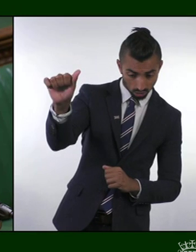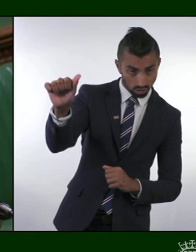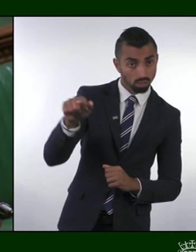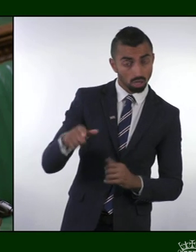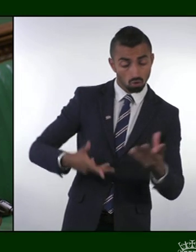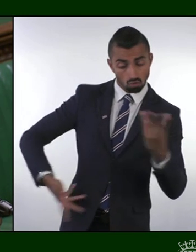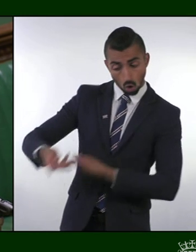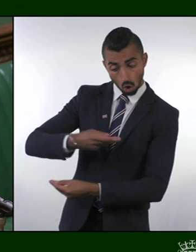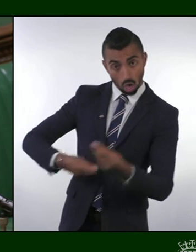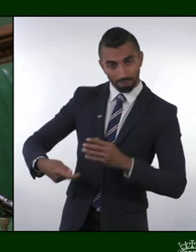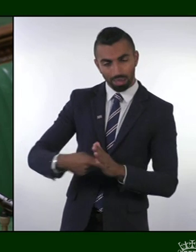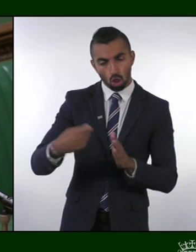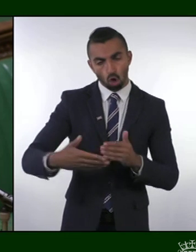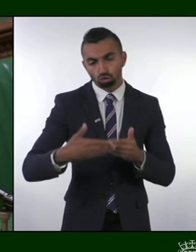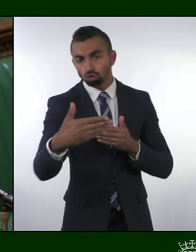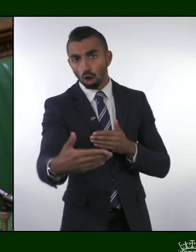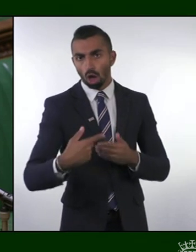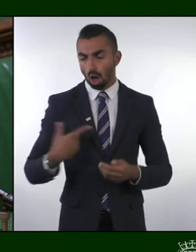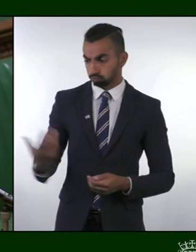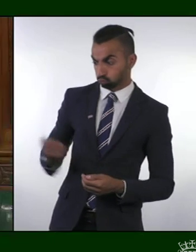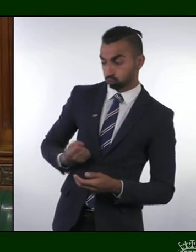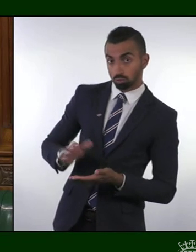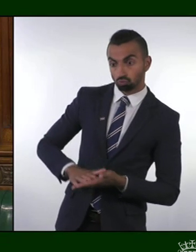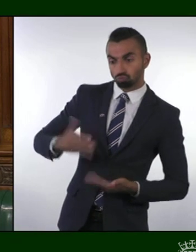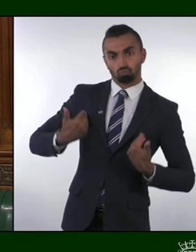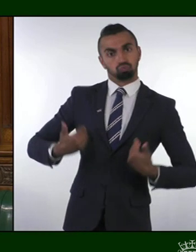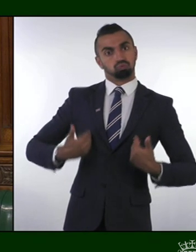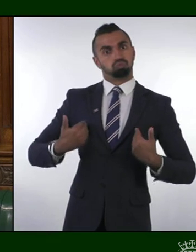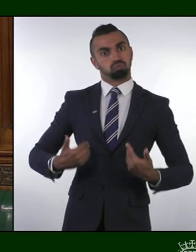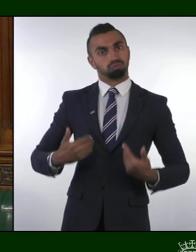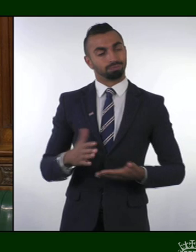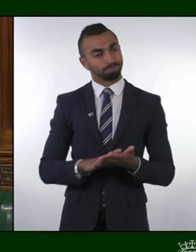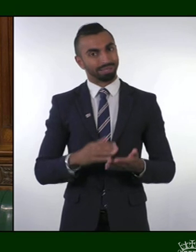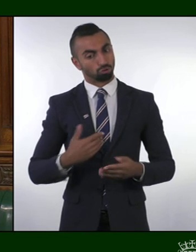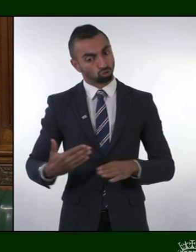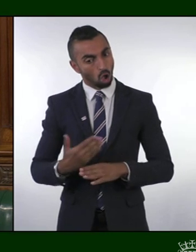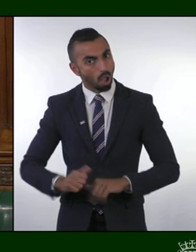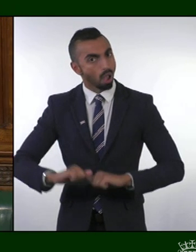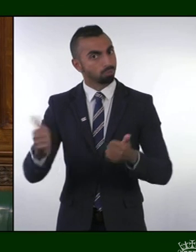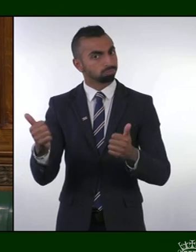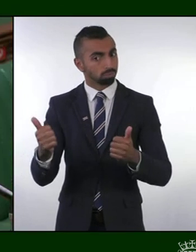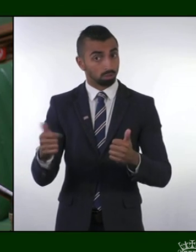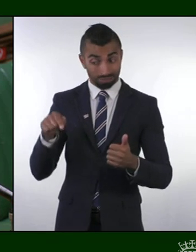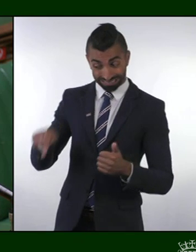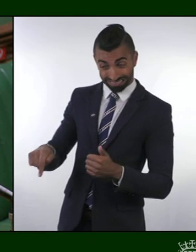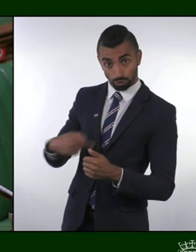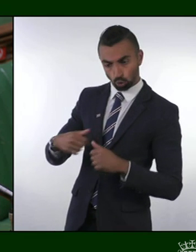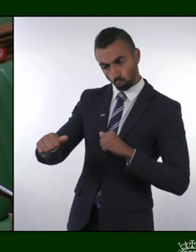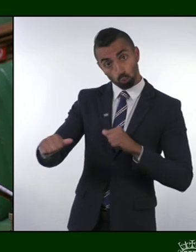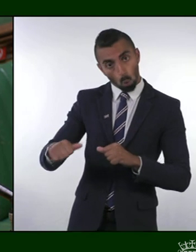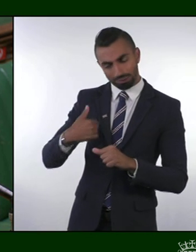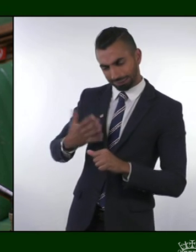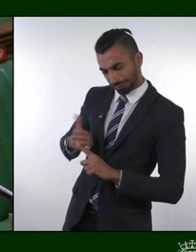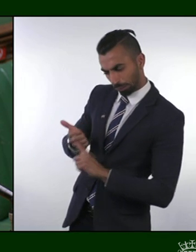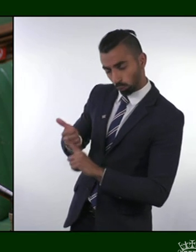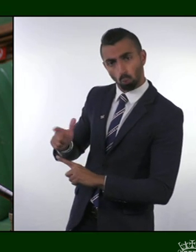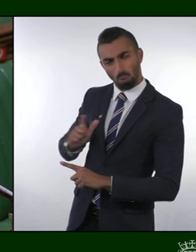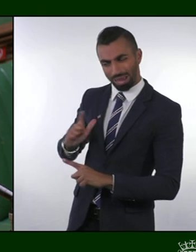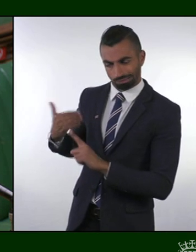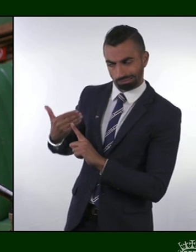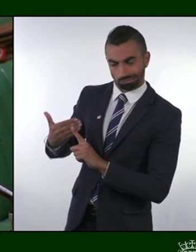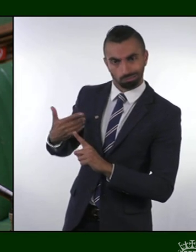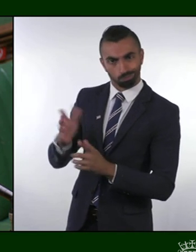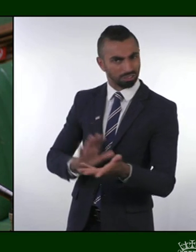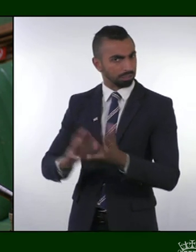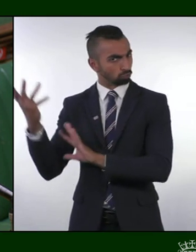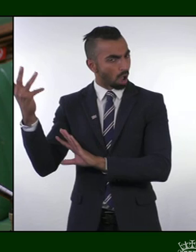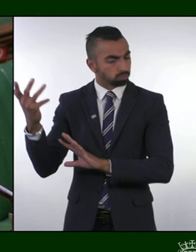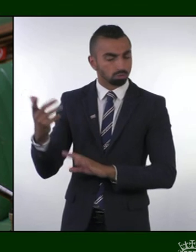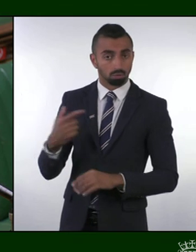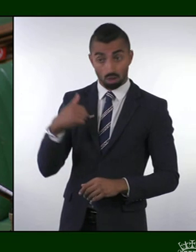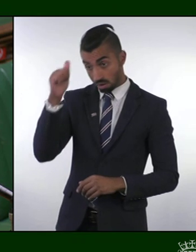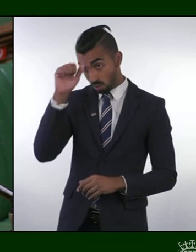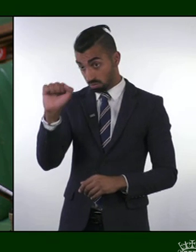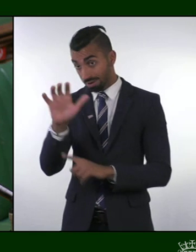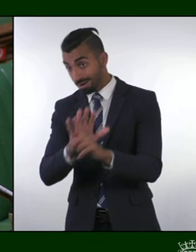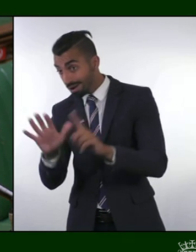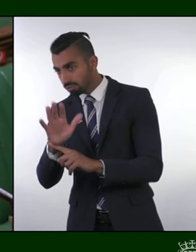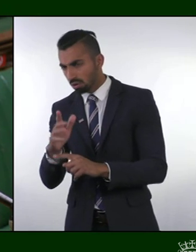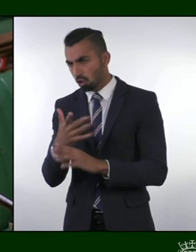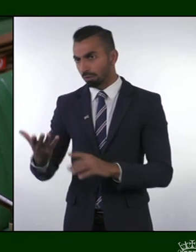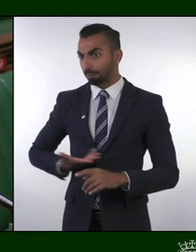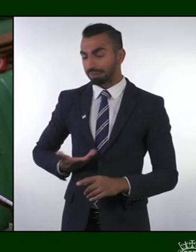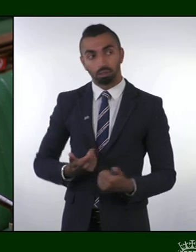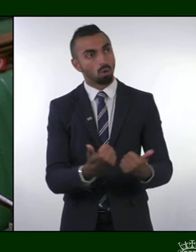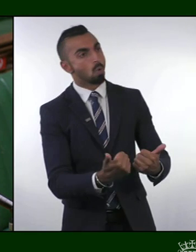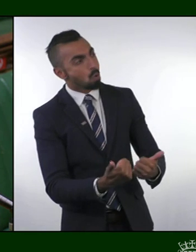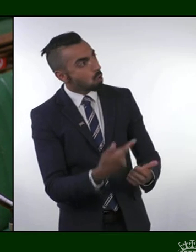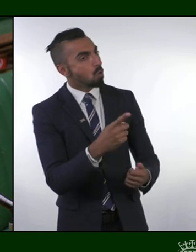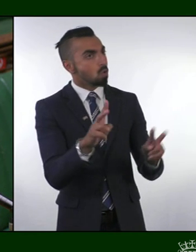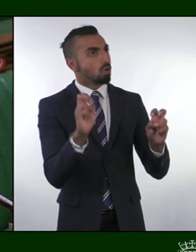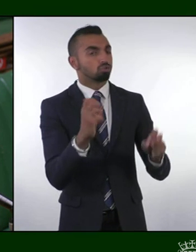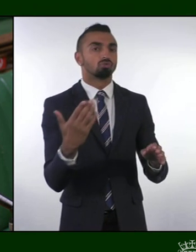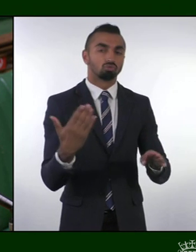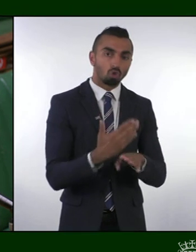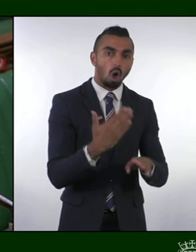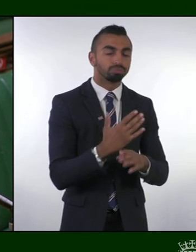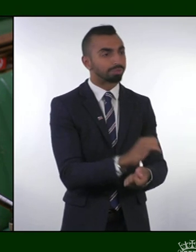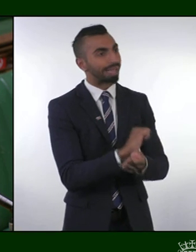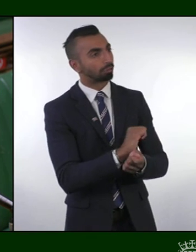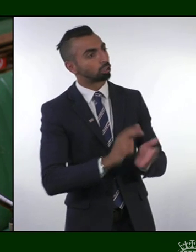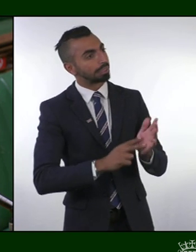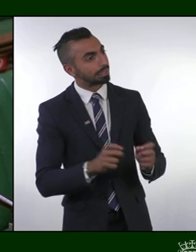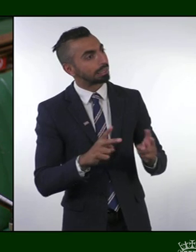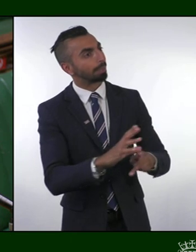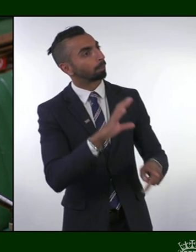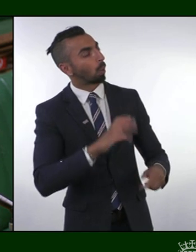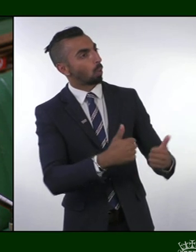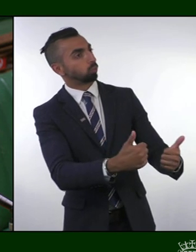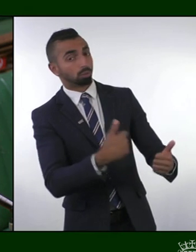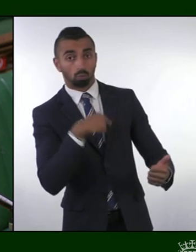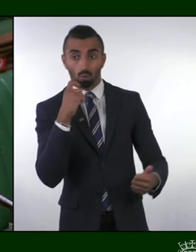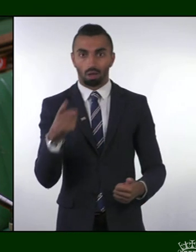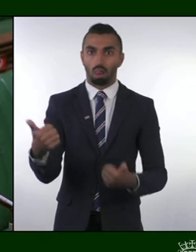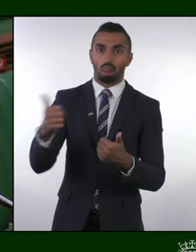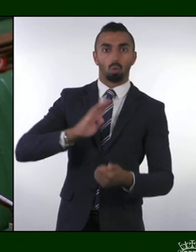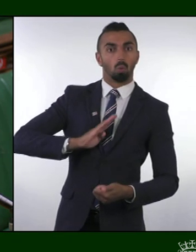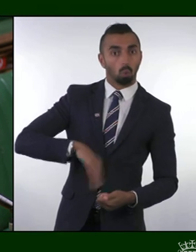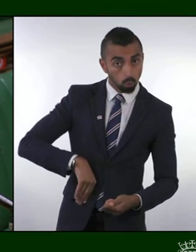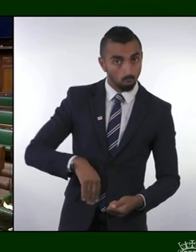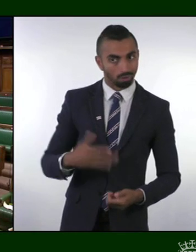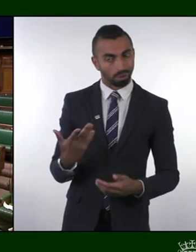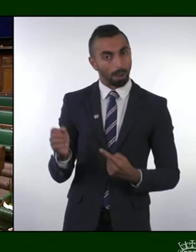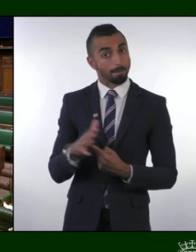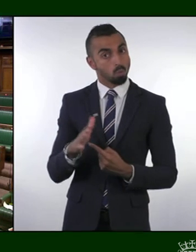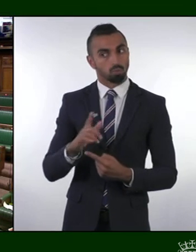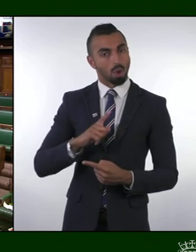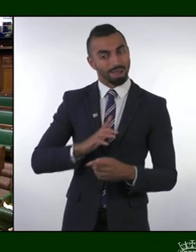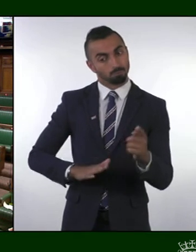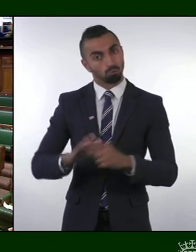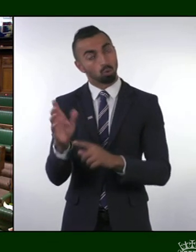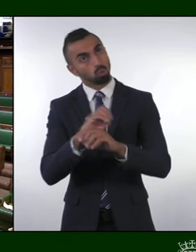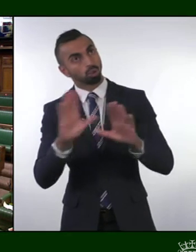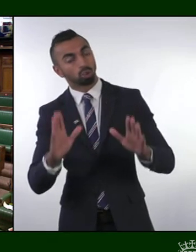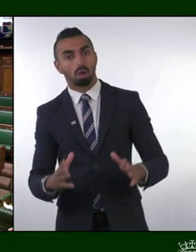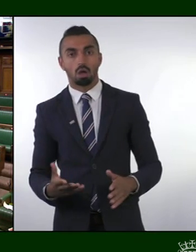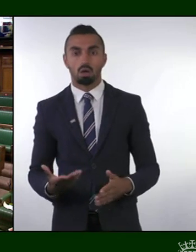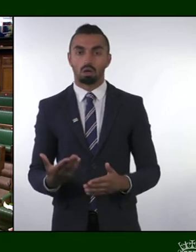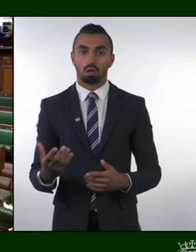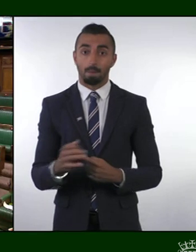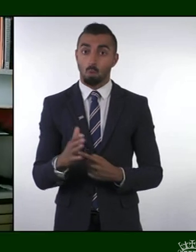It will provide the jobs that we need, but it is important that we provide support to those businesses in the short term, given the disruption they have faced, and I know his local businesses and many others will welcome the job retention bonus to help reward and incentivise them to do the right thing, stand by their workers at this time and bring them back, and look forward to a brighter future.